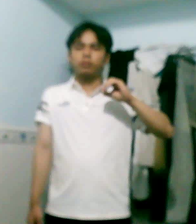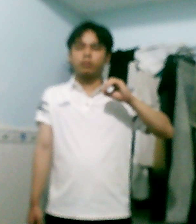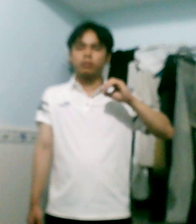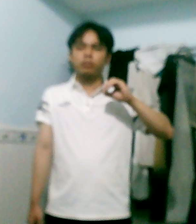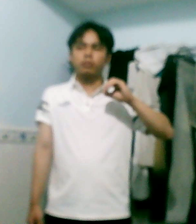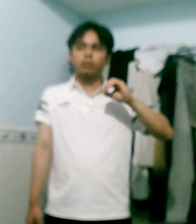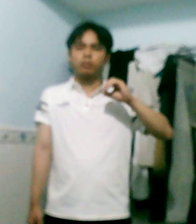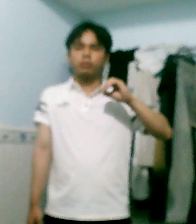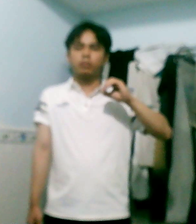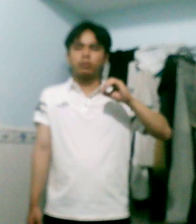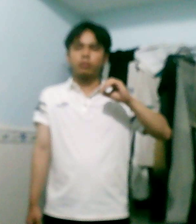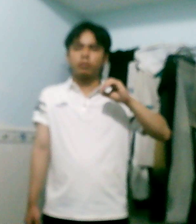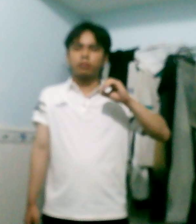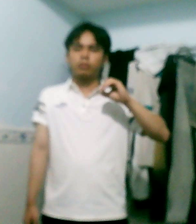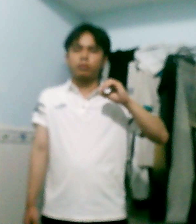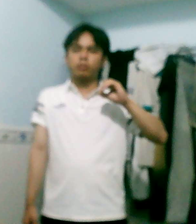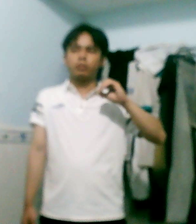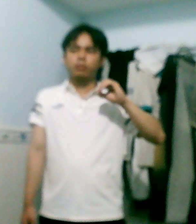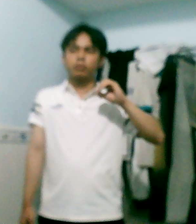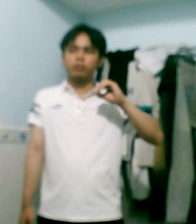o